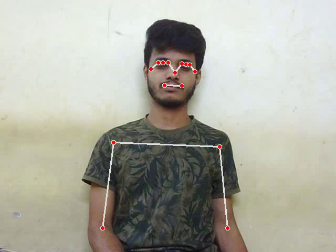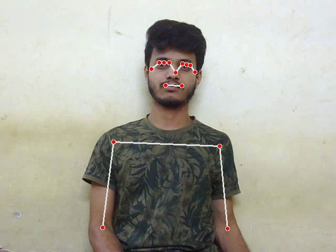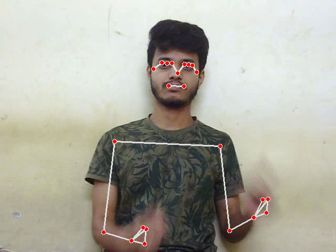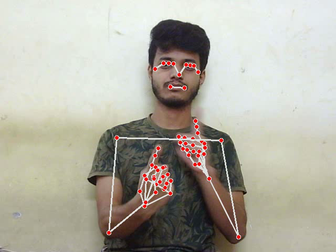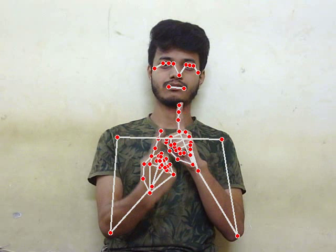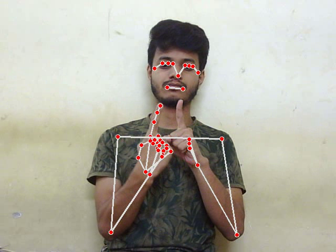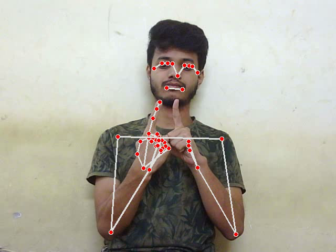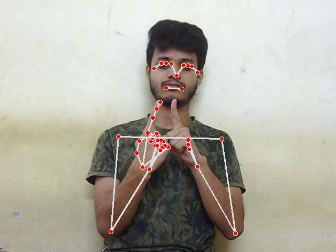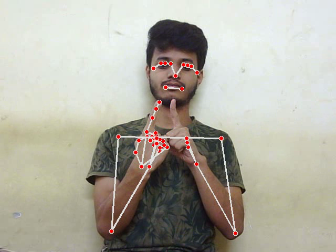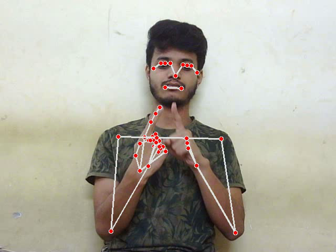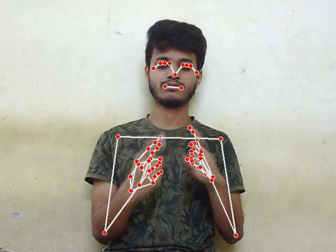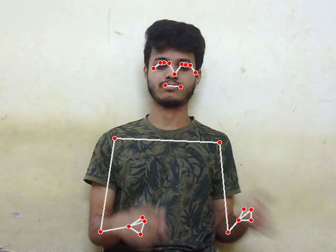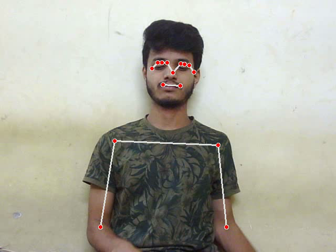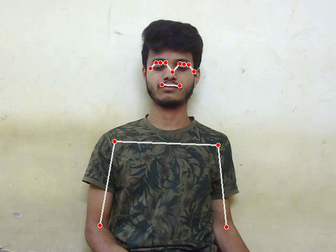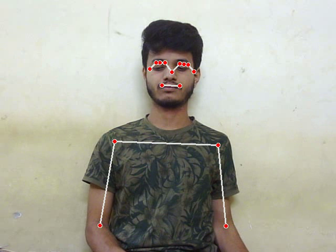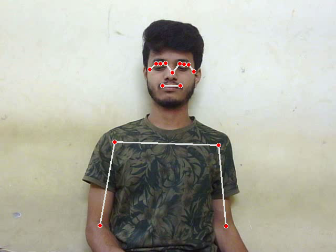meet